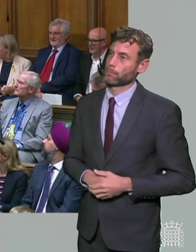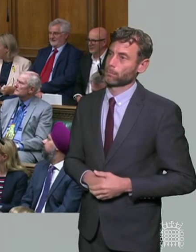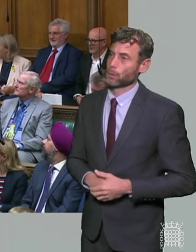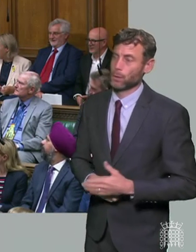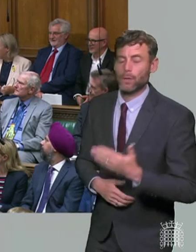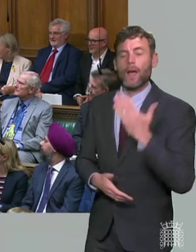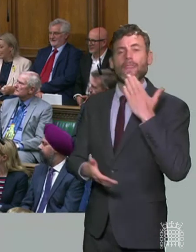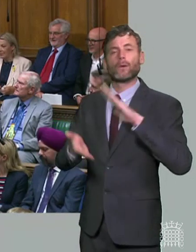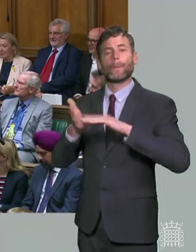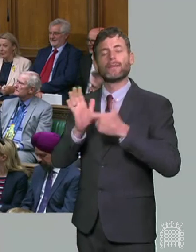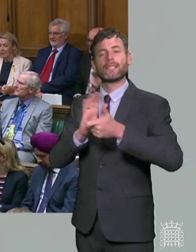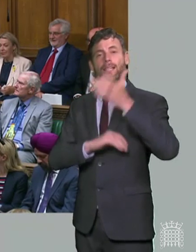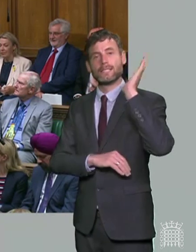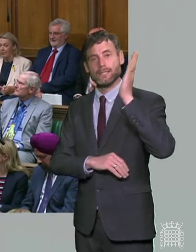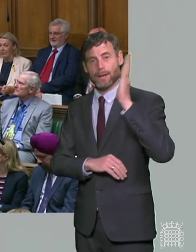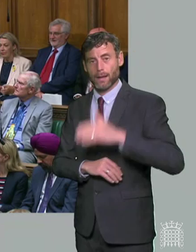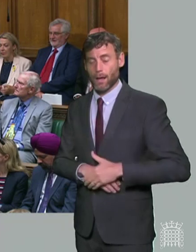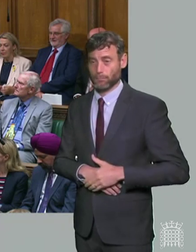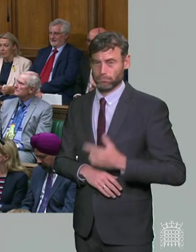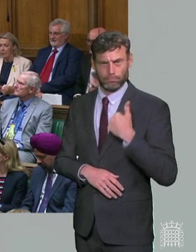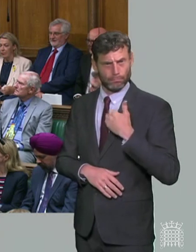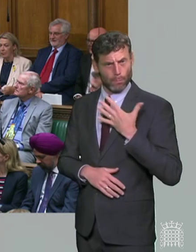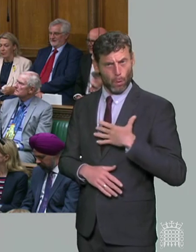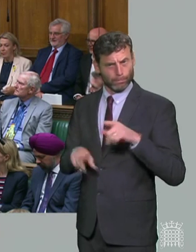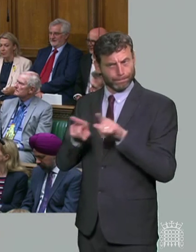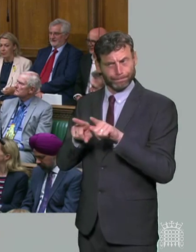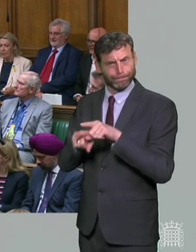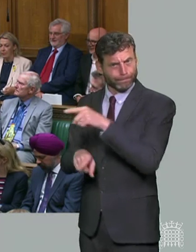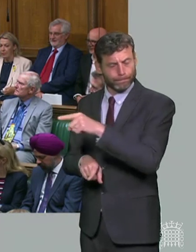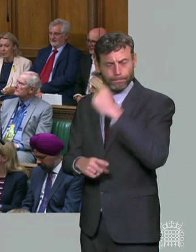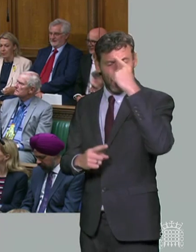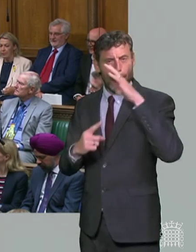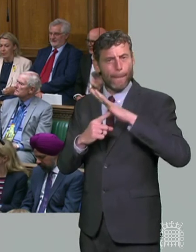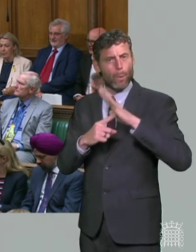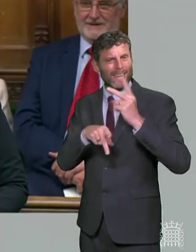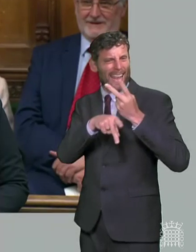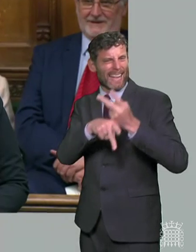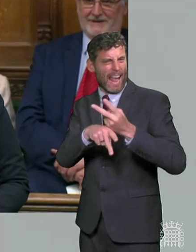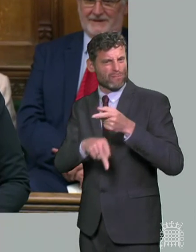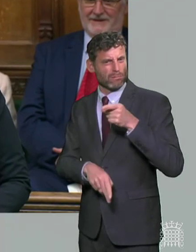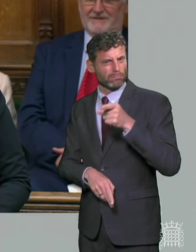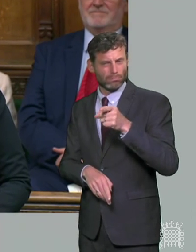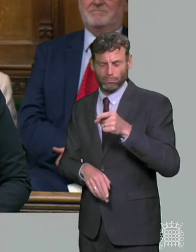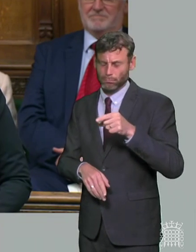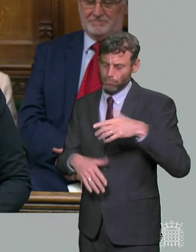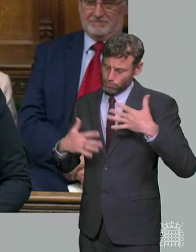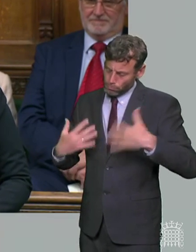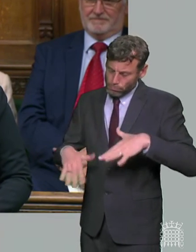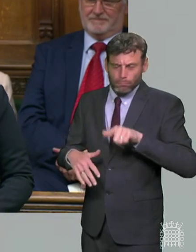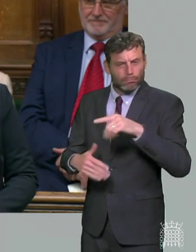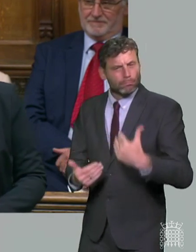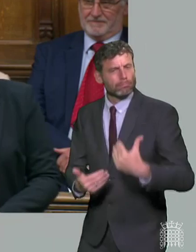I associate myself with the Prime Minister’s remarks about the importance of carers in our country.